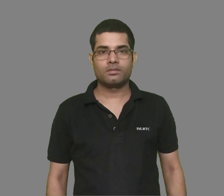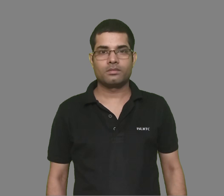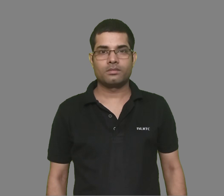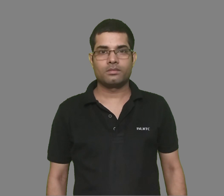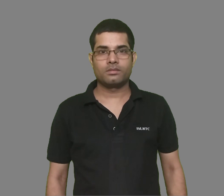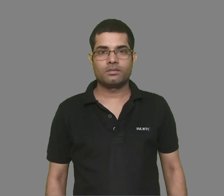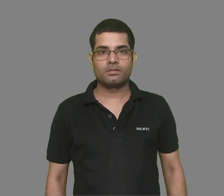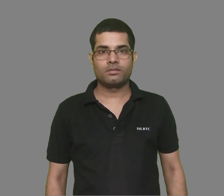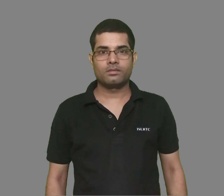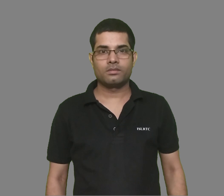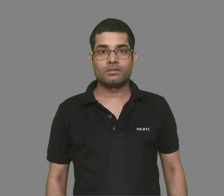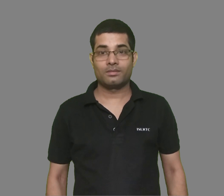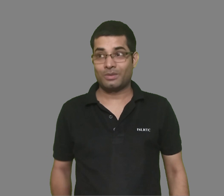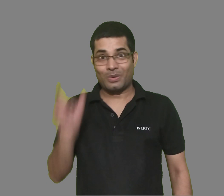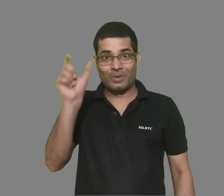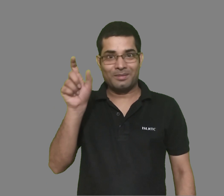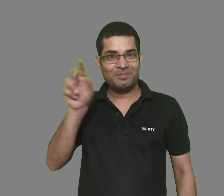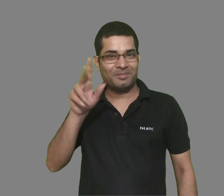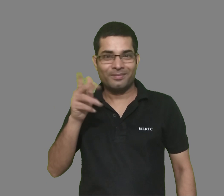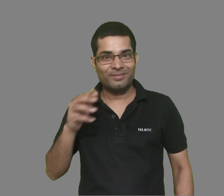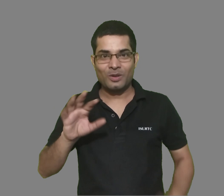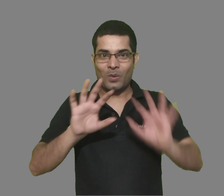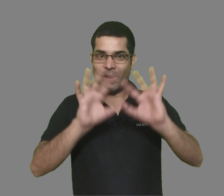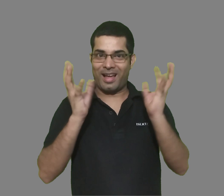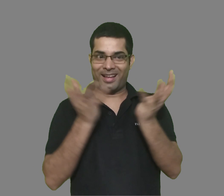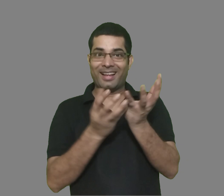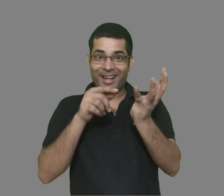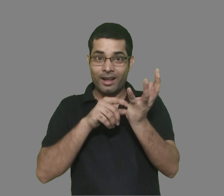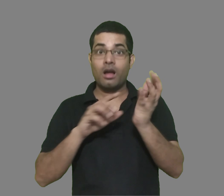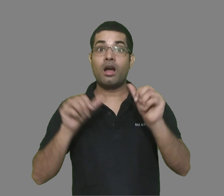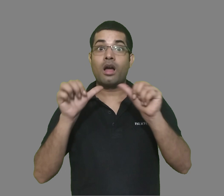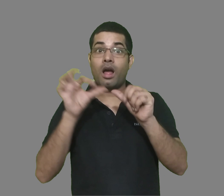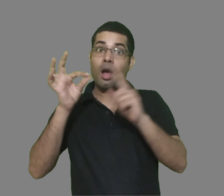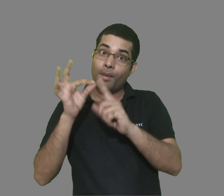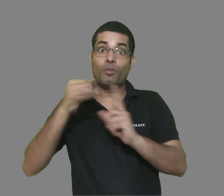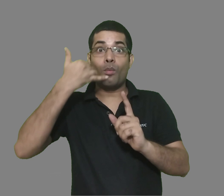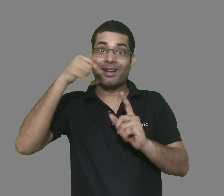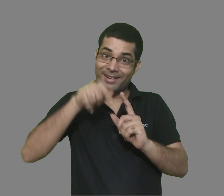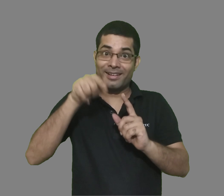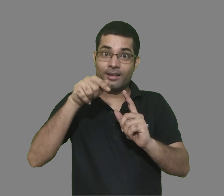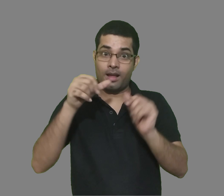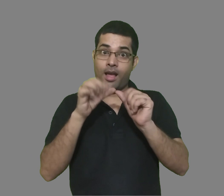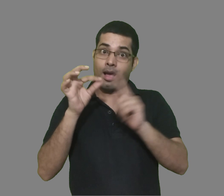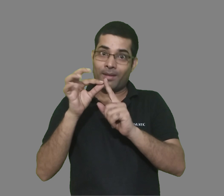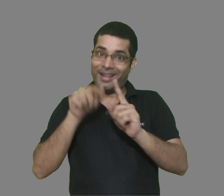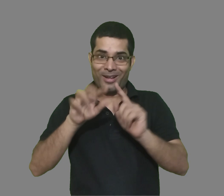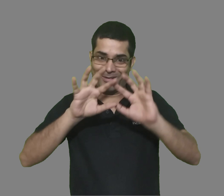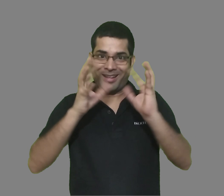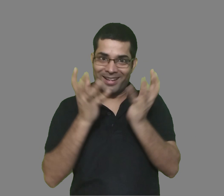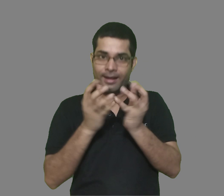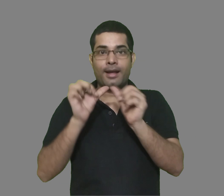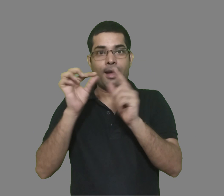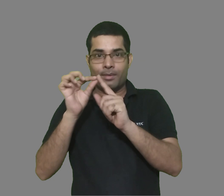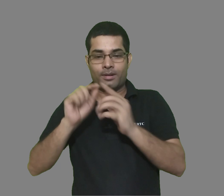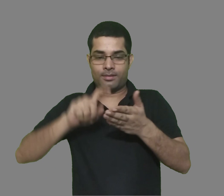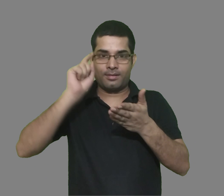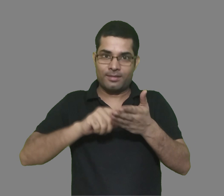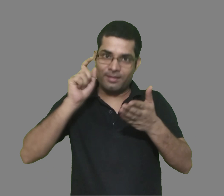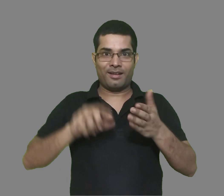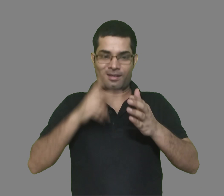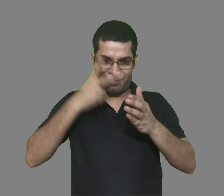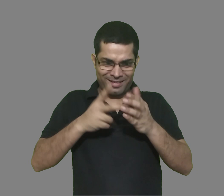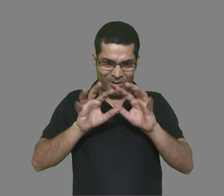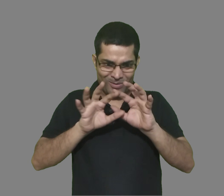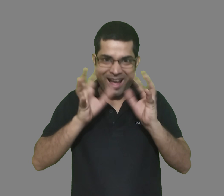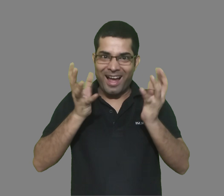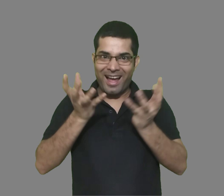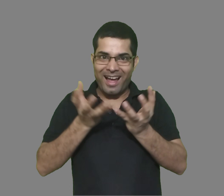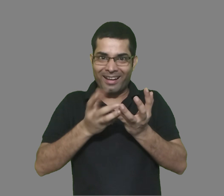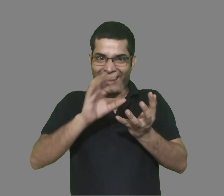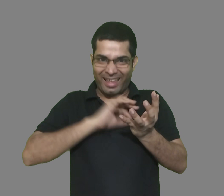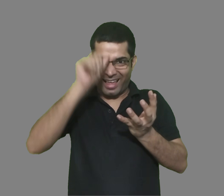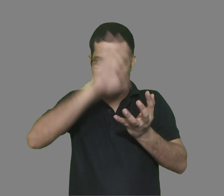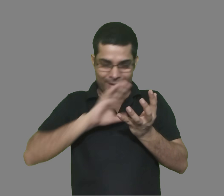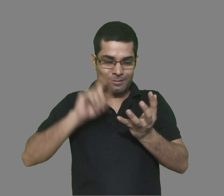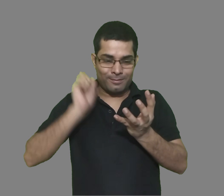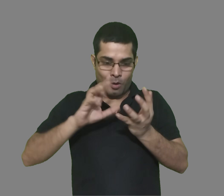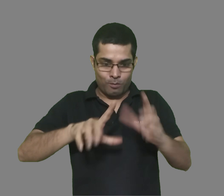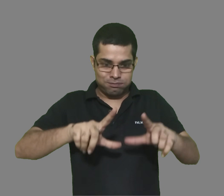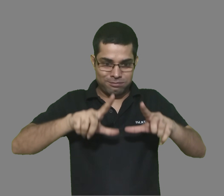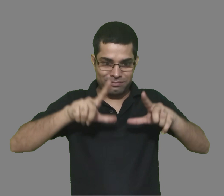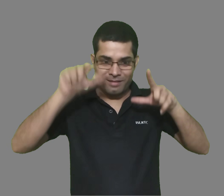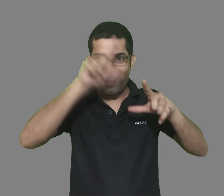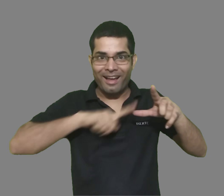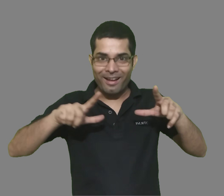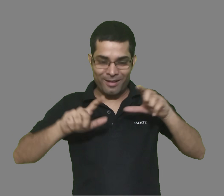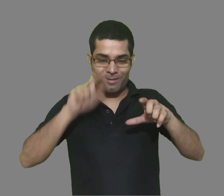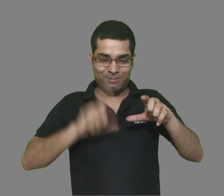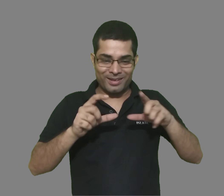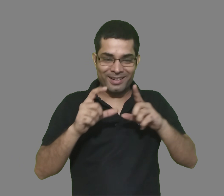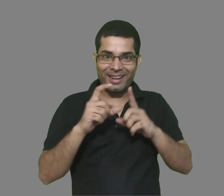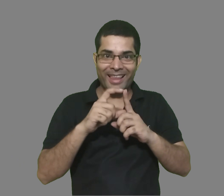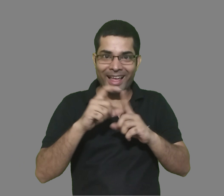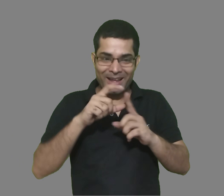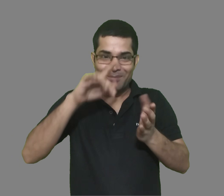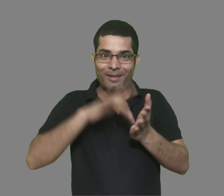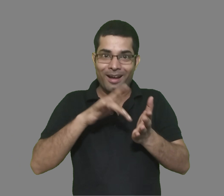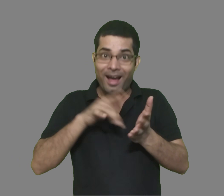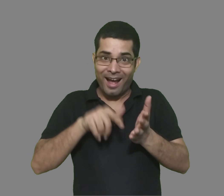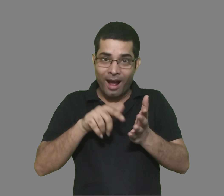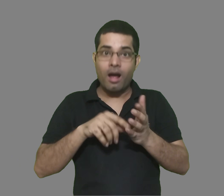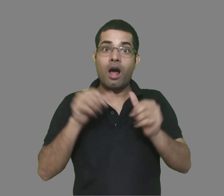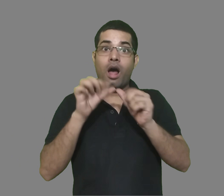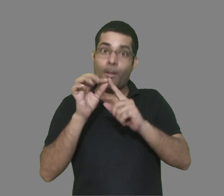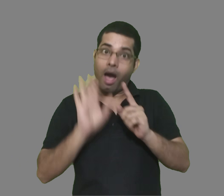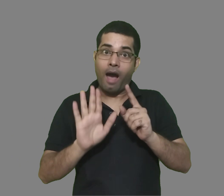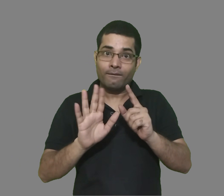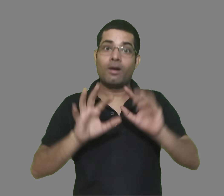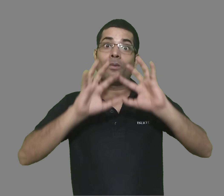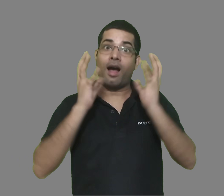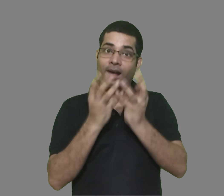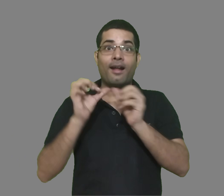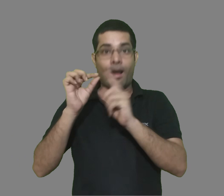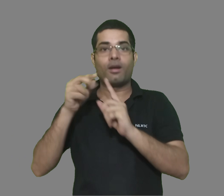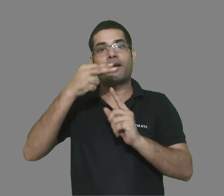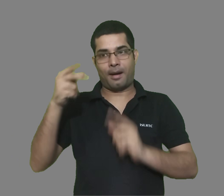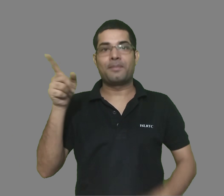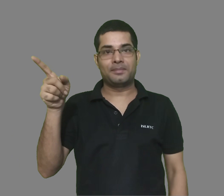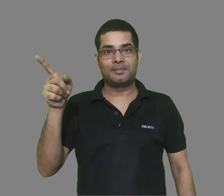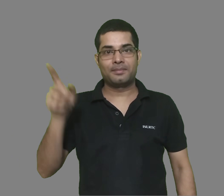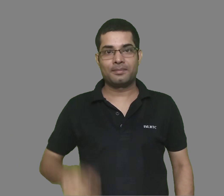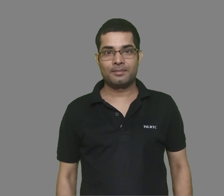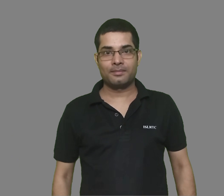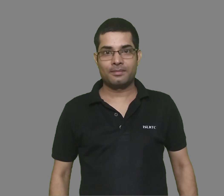Earth